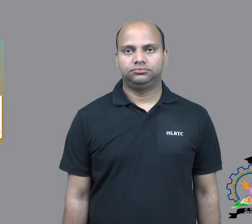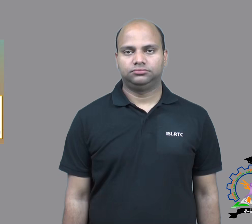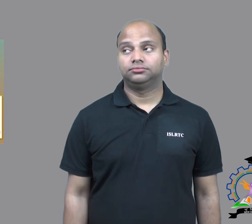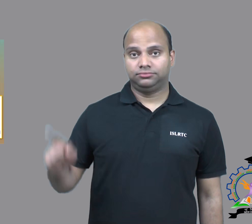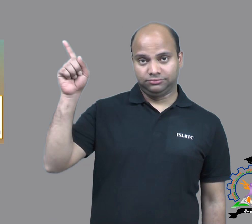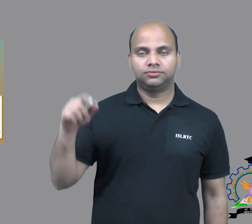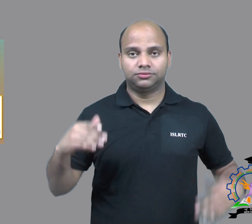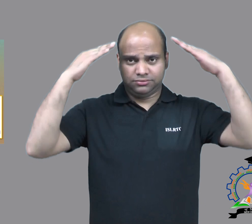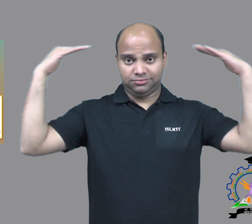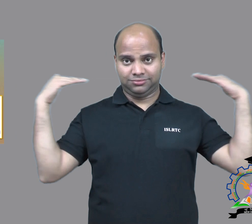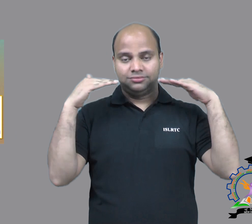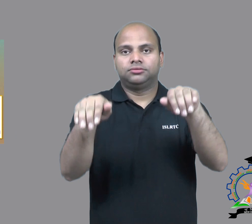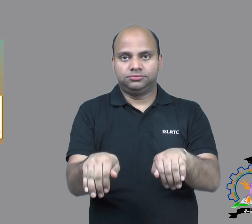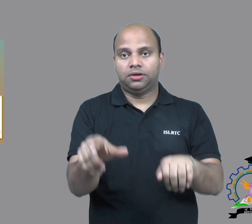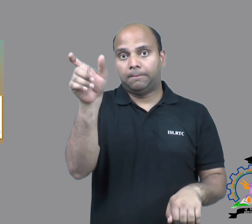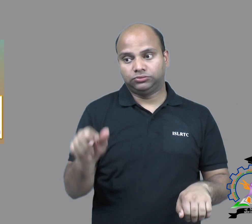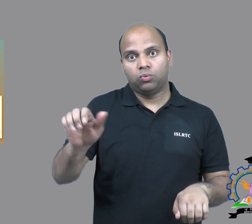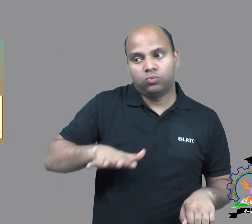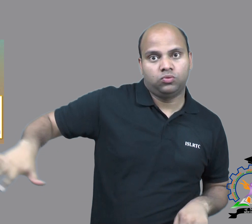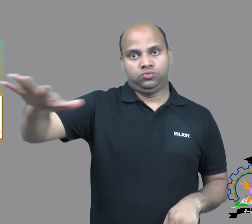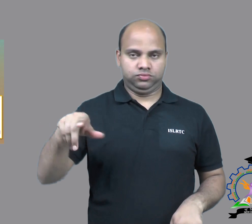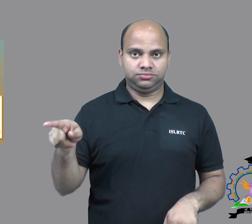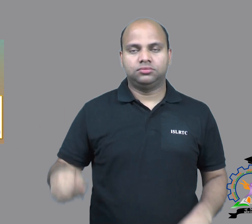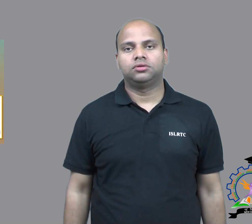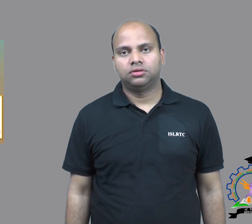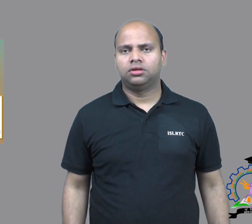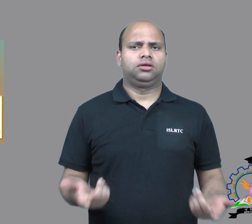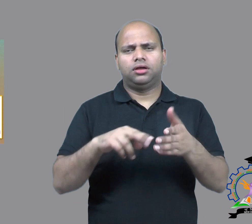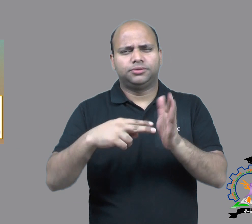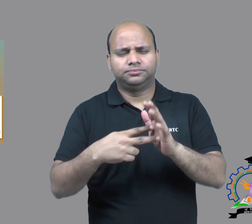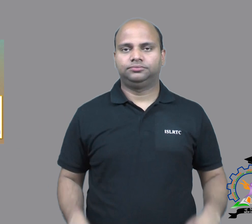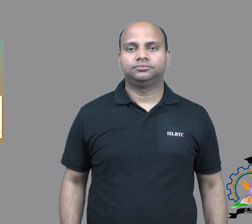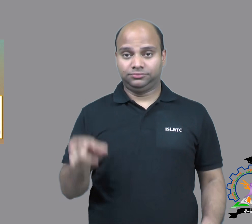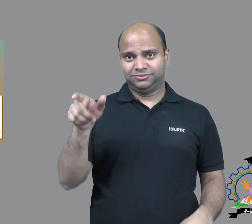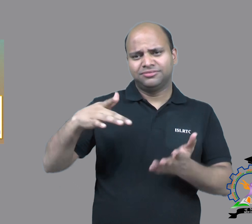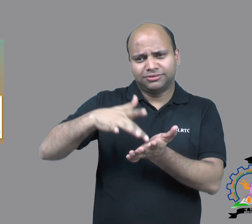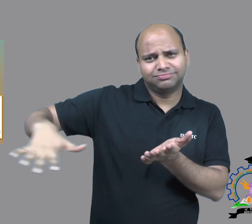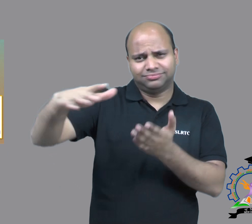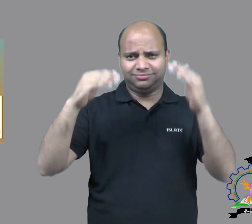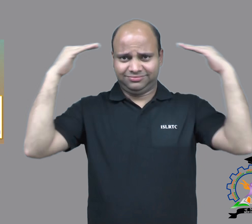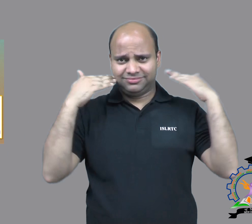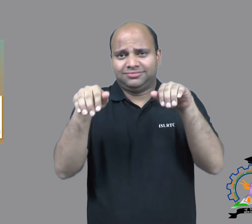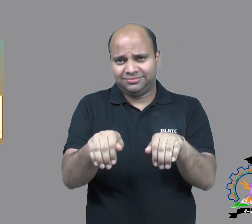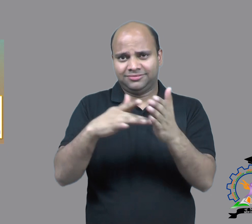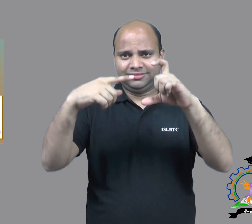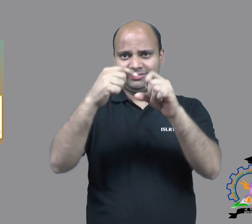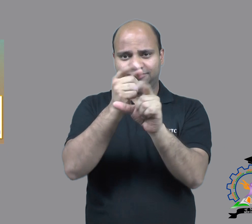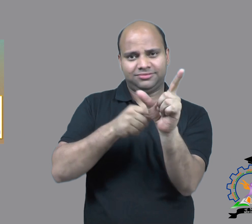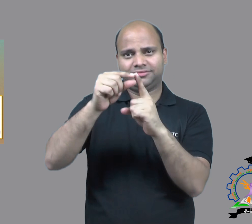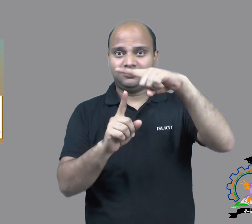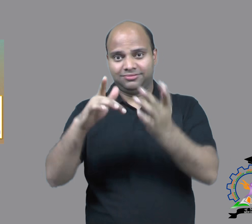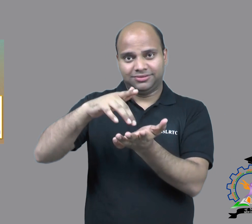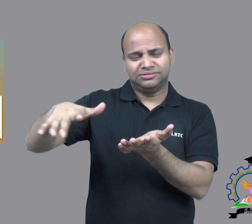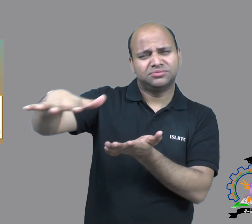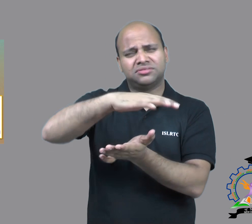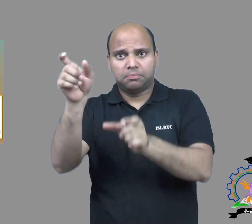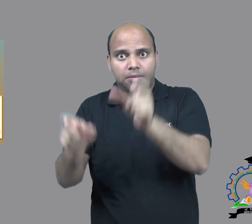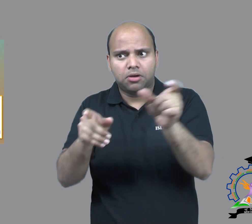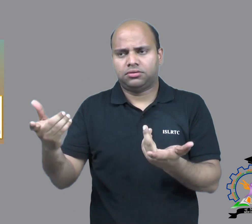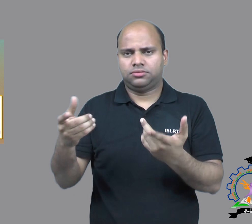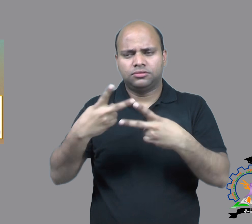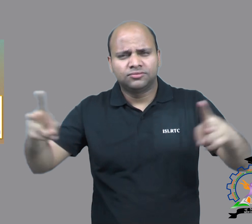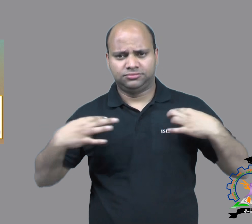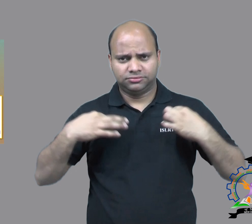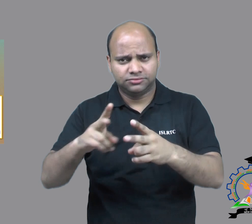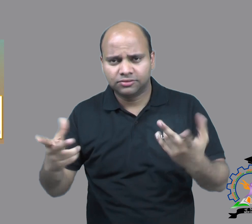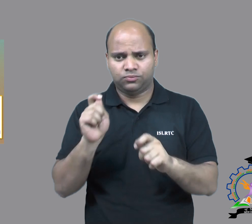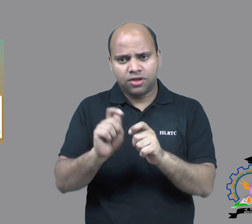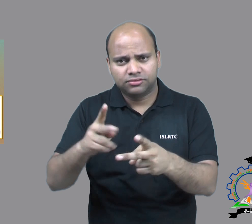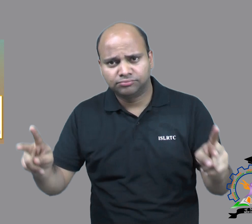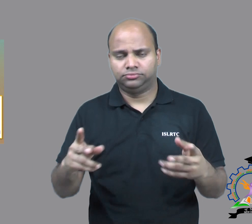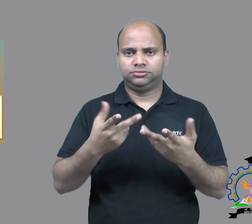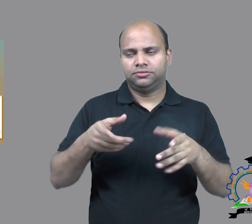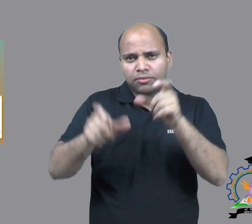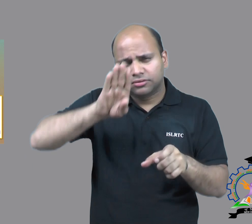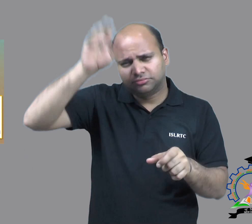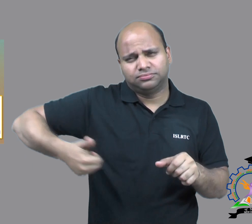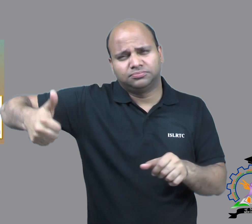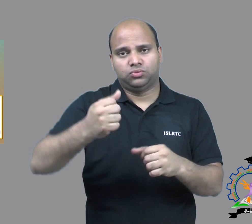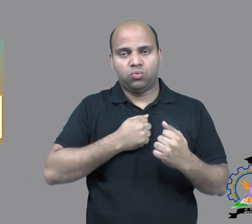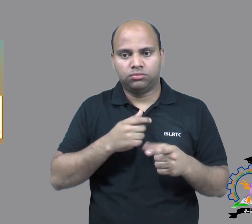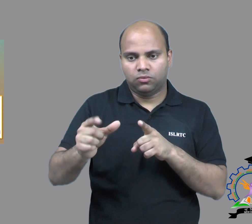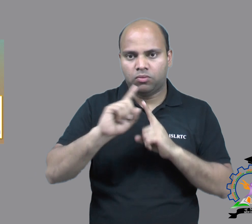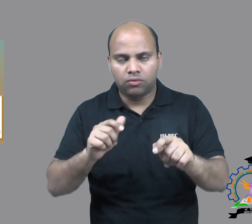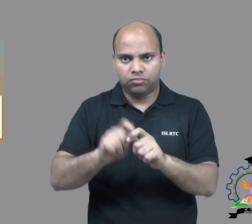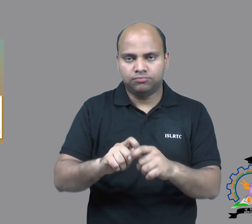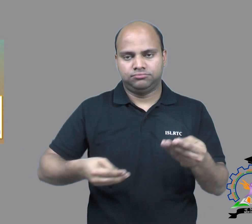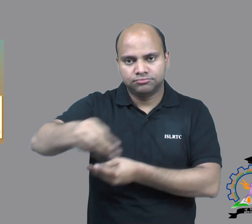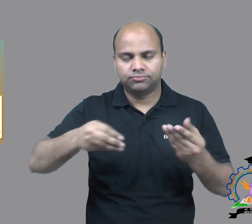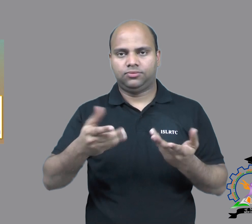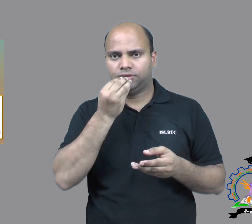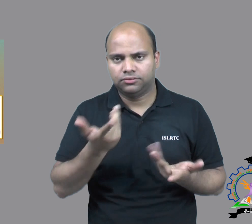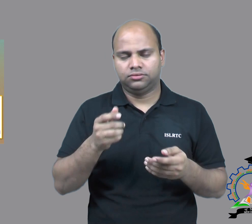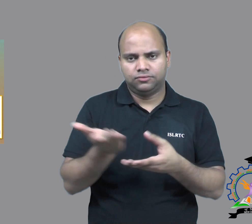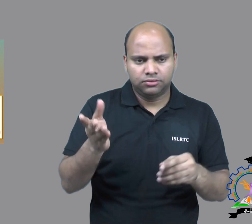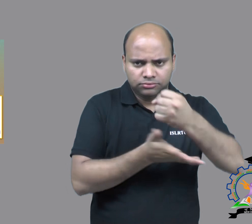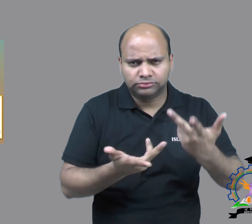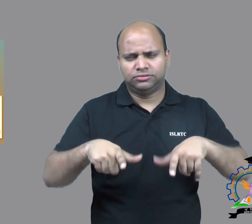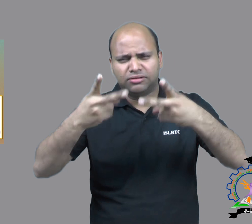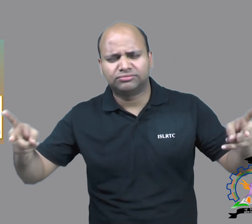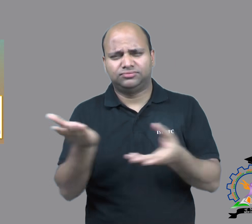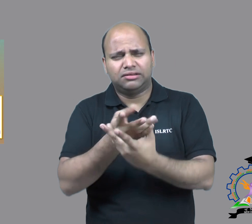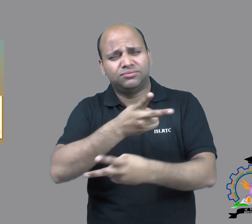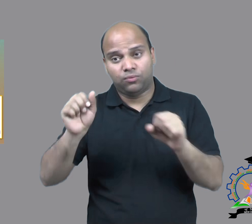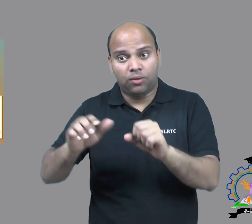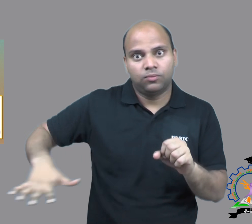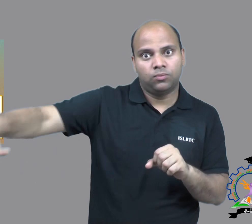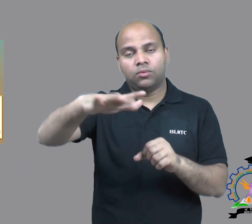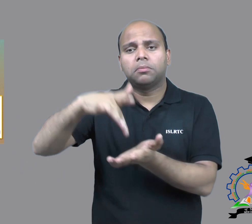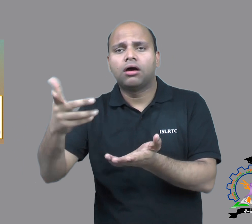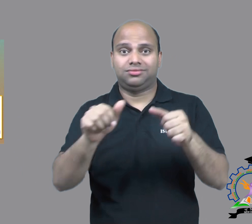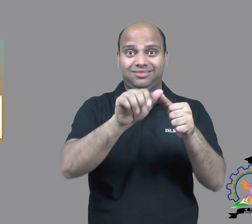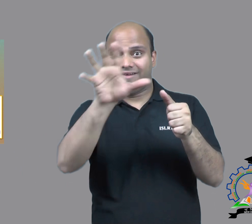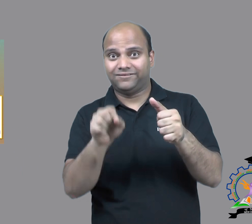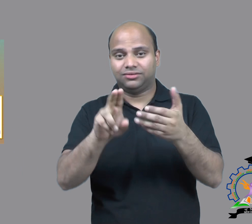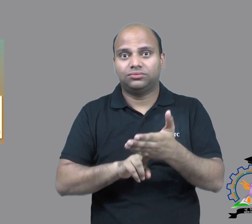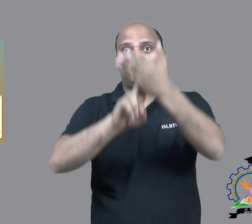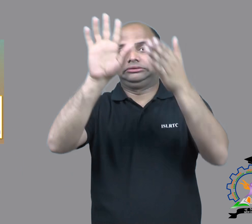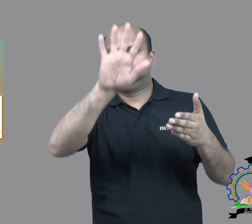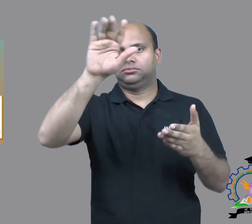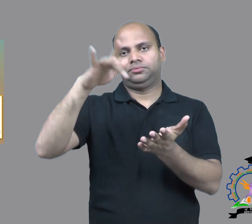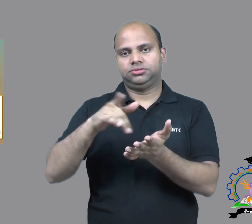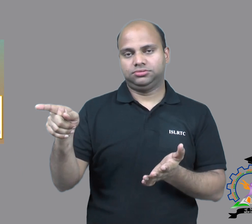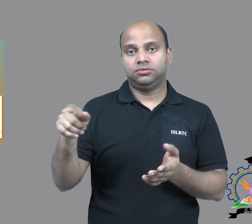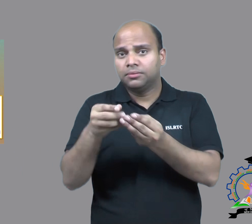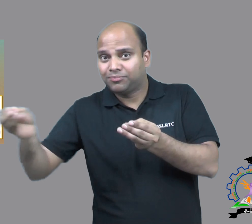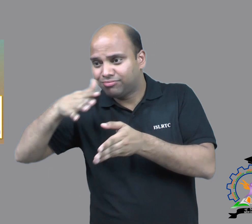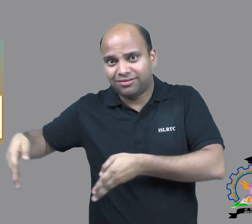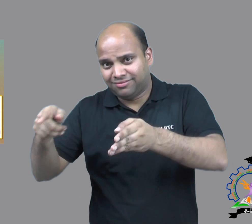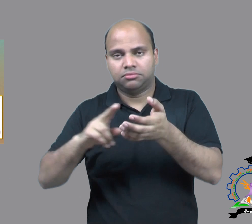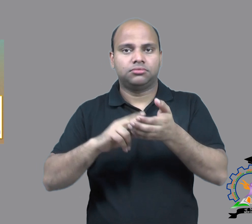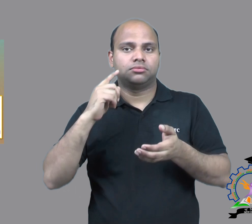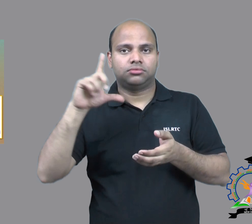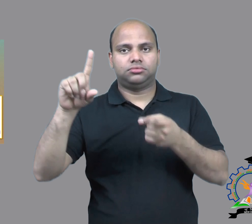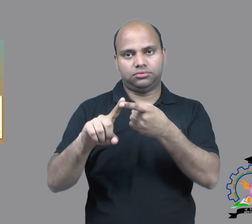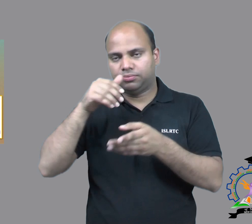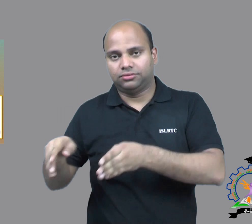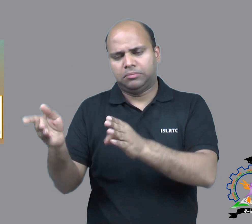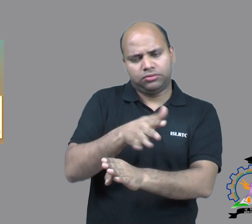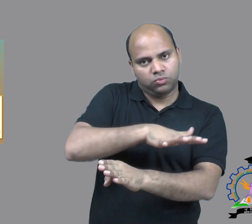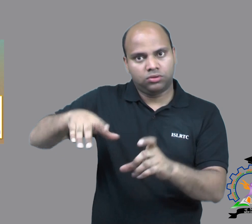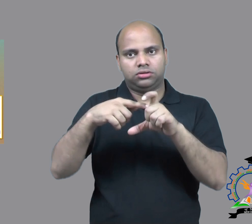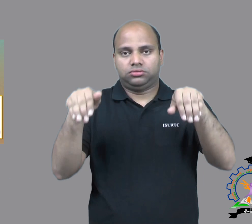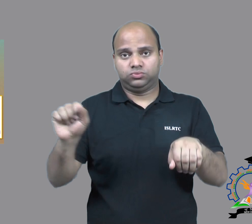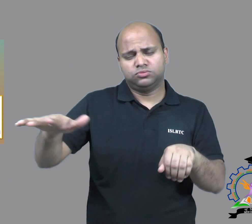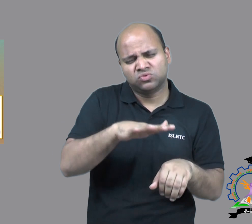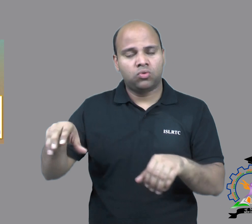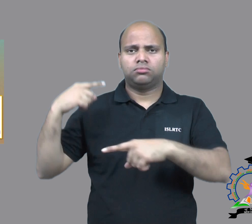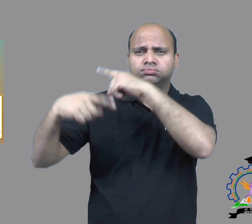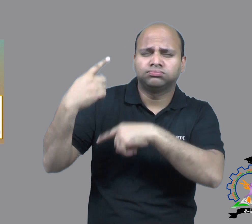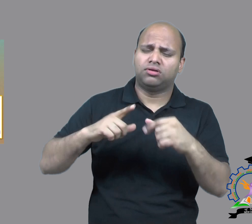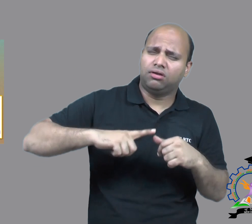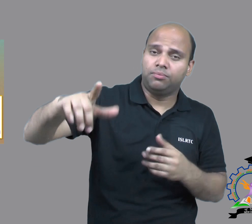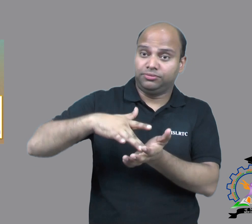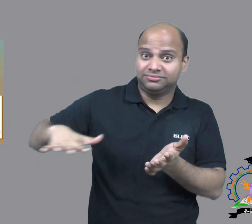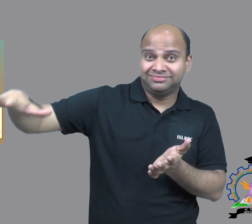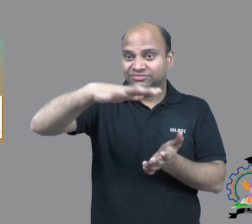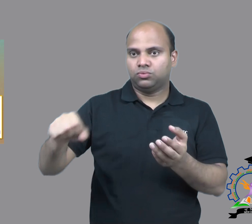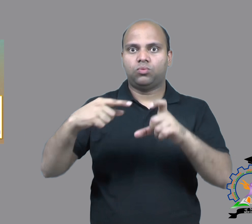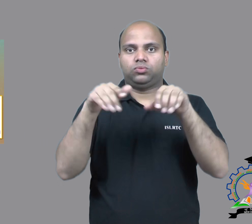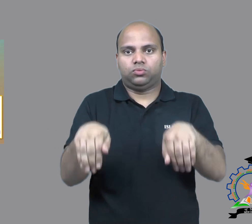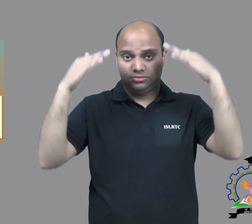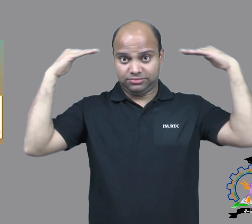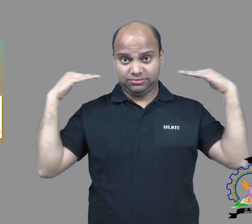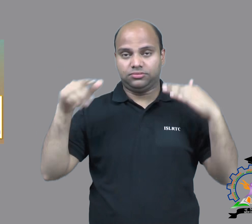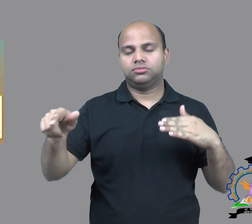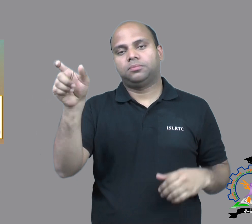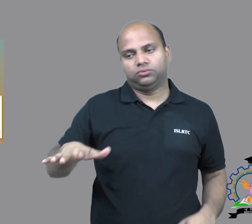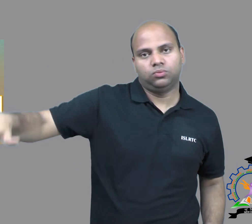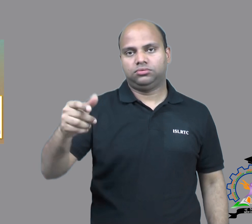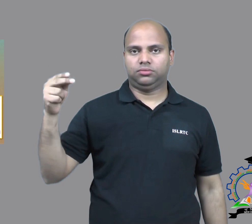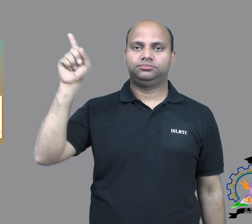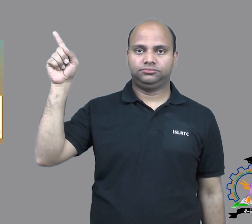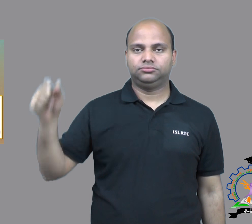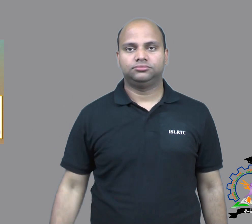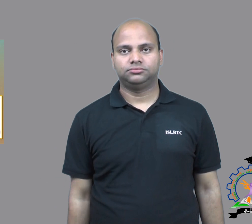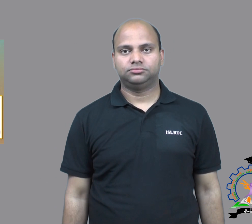Egyptian Civilization